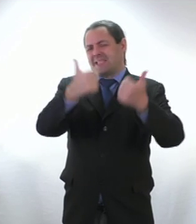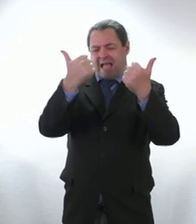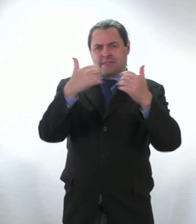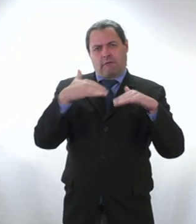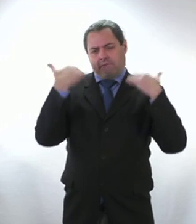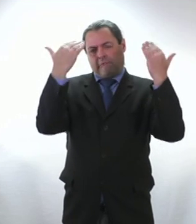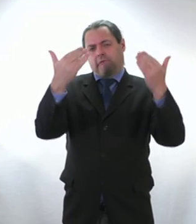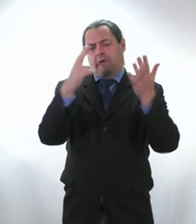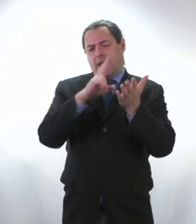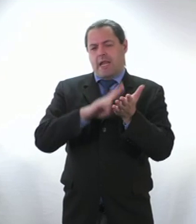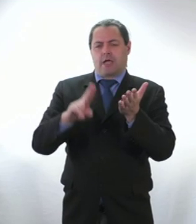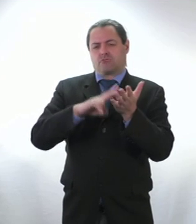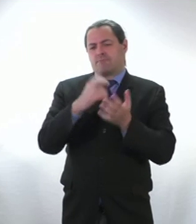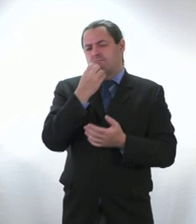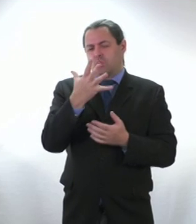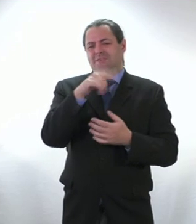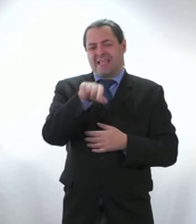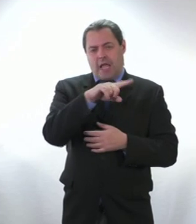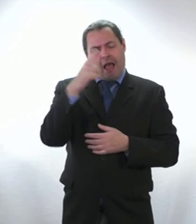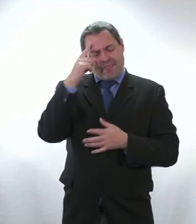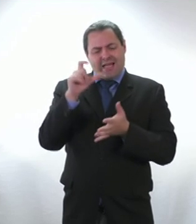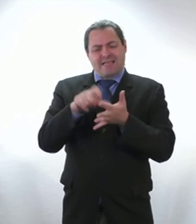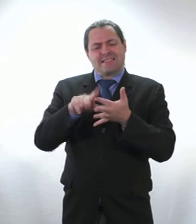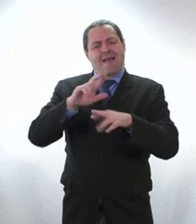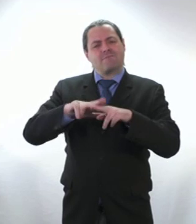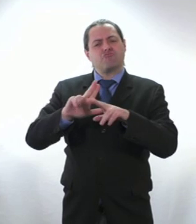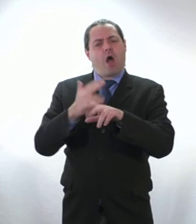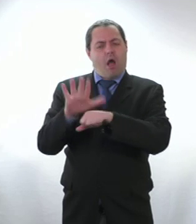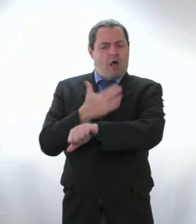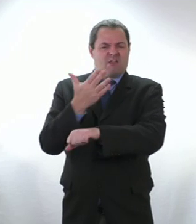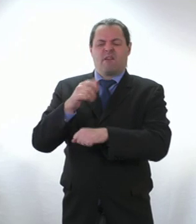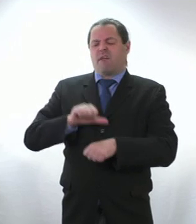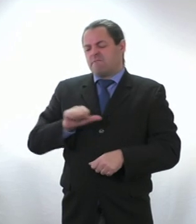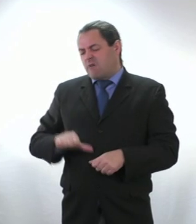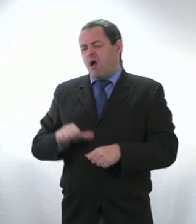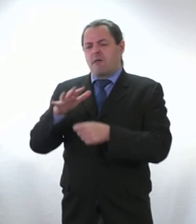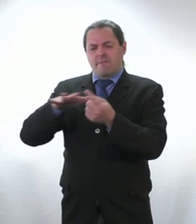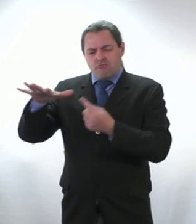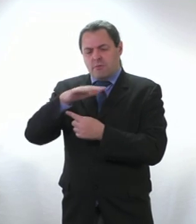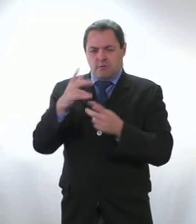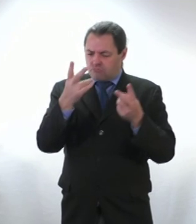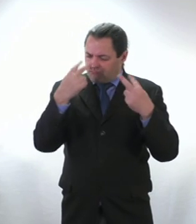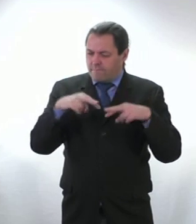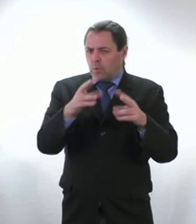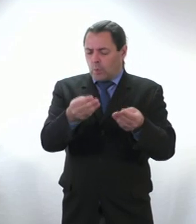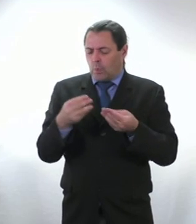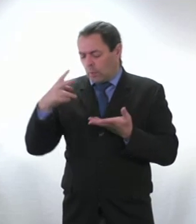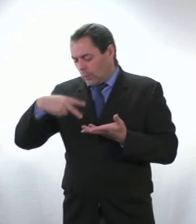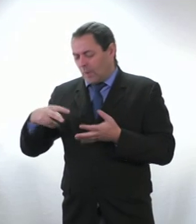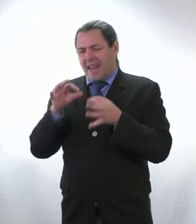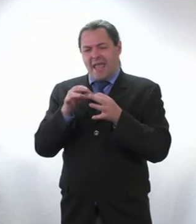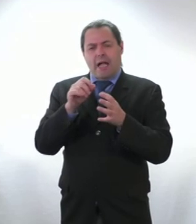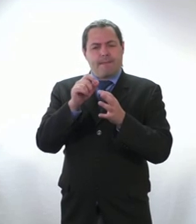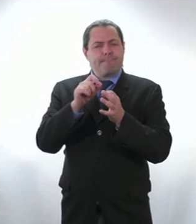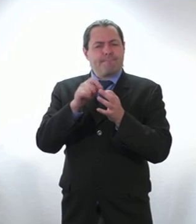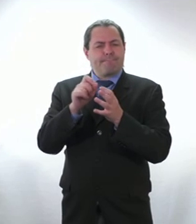I understand that the Department for Environment, Food and Rural Affairs is considering each of the recommendations in Julian Glover’s review, and following the correct procedures.